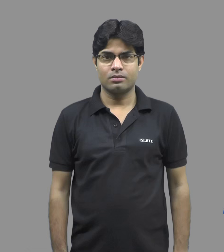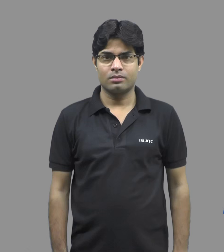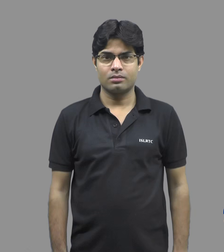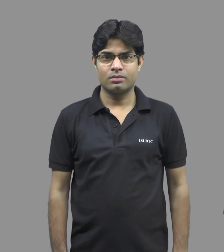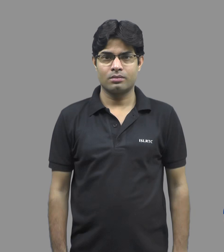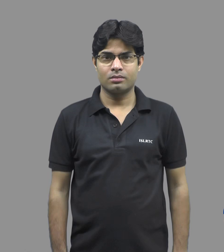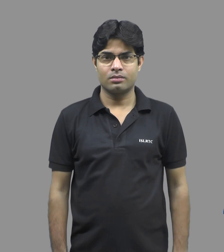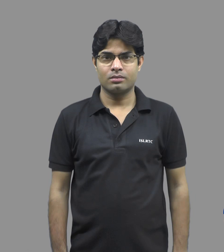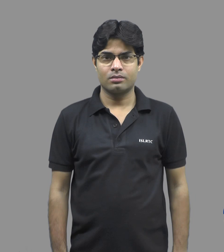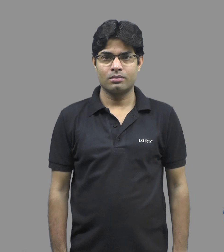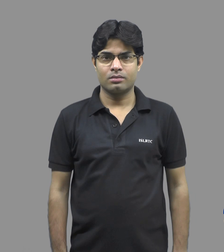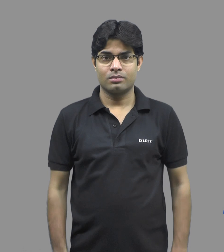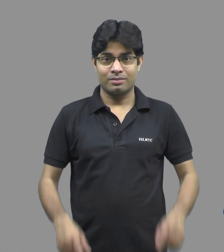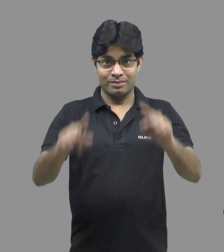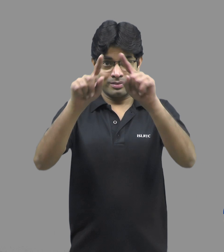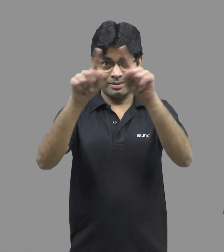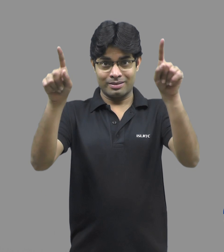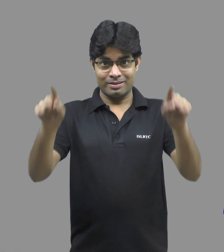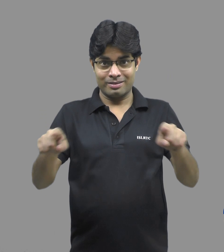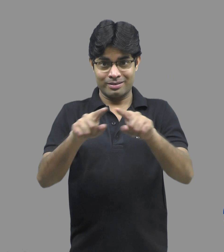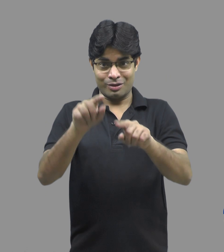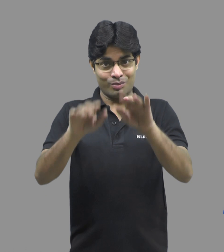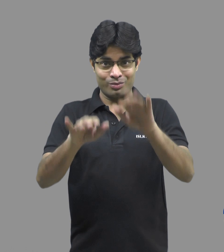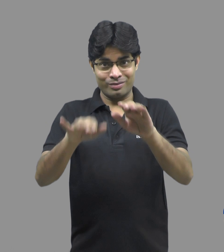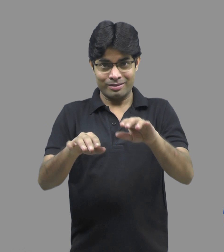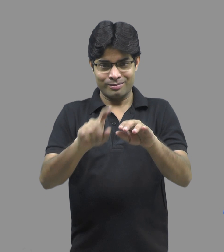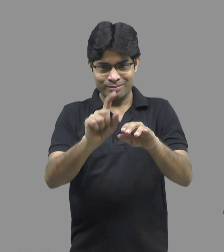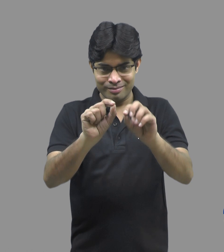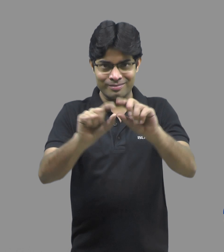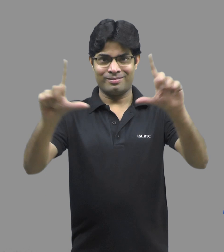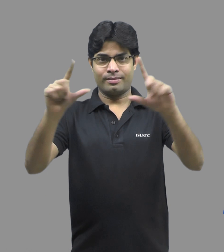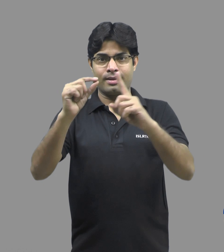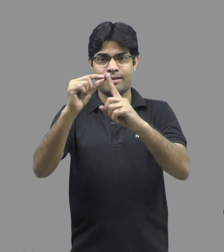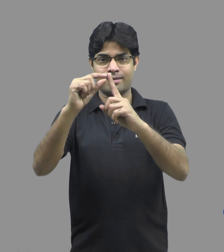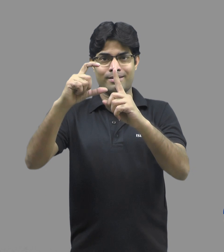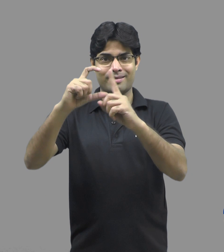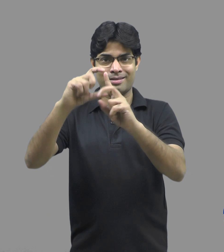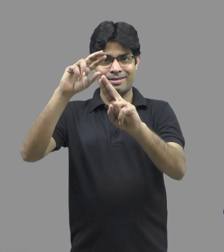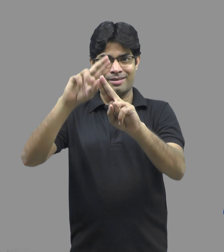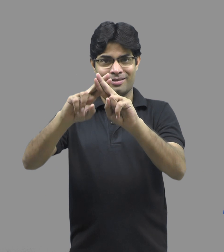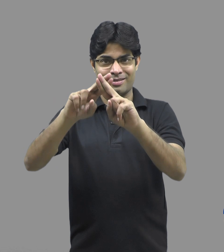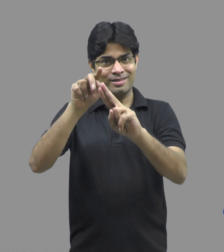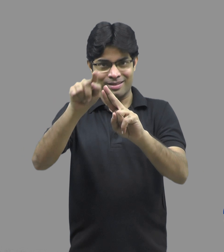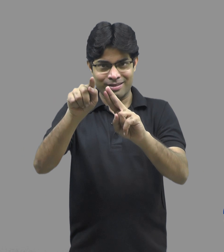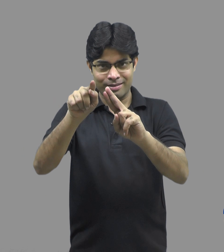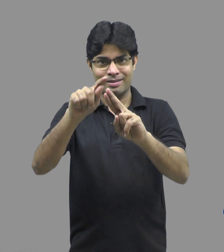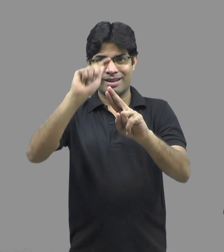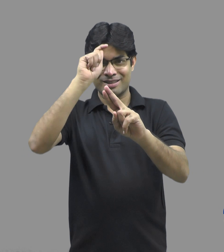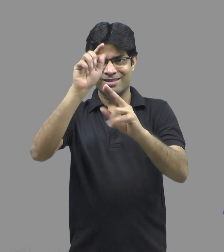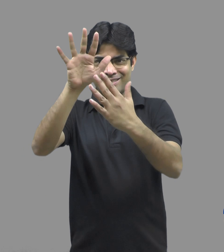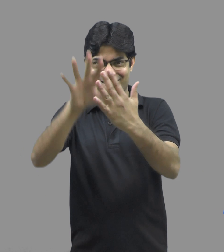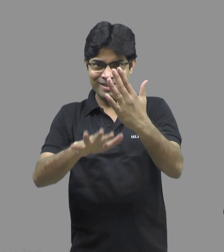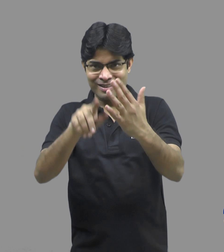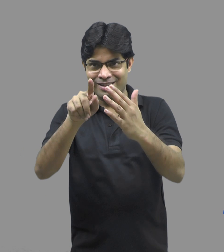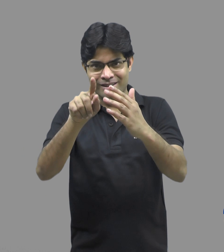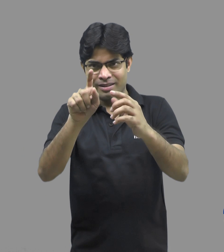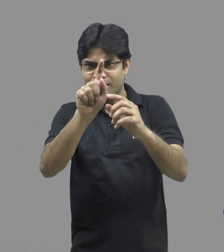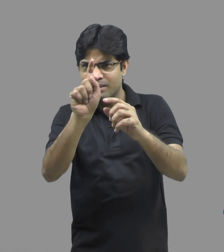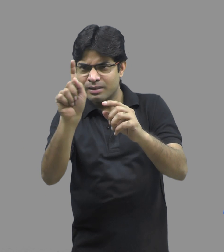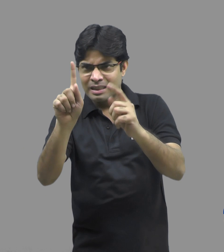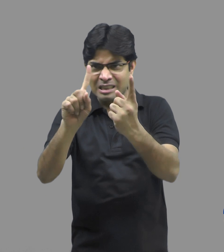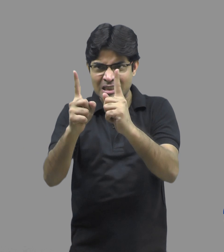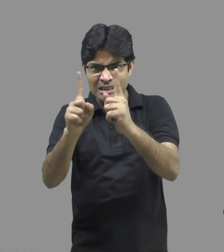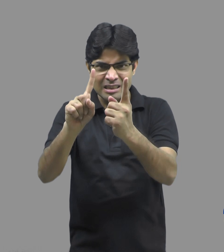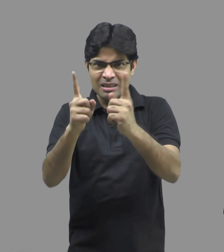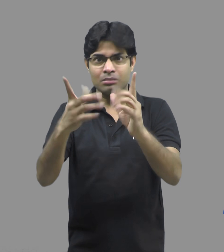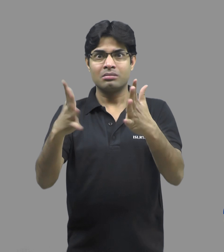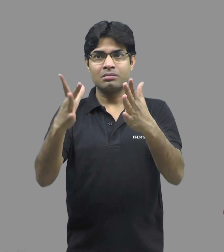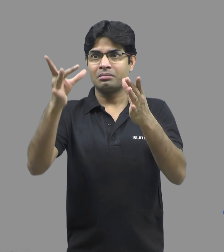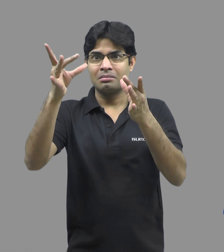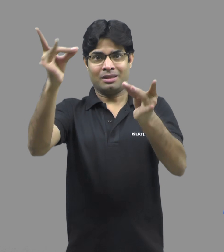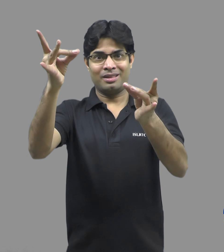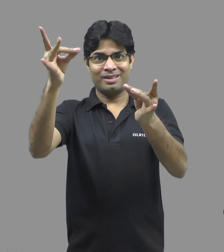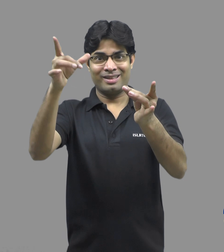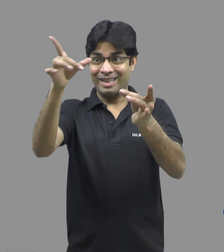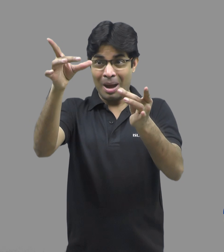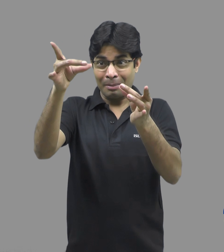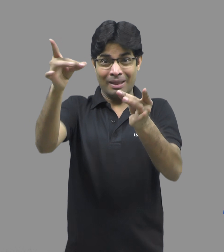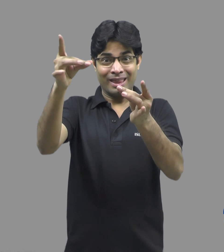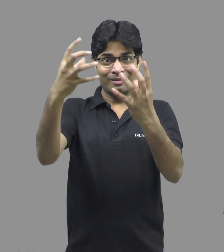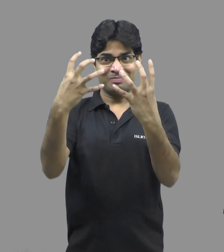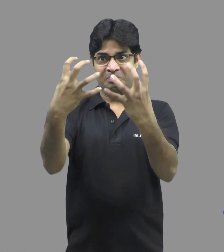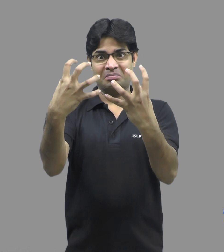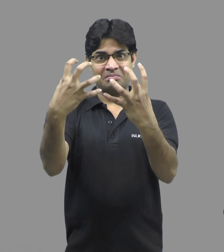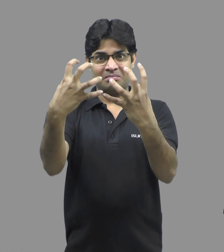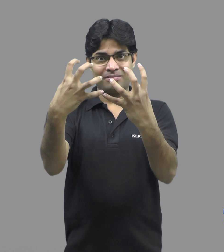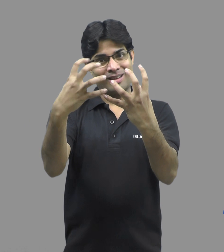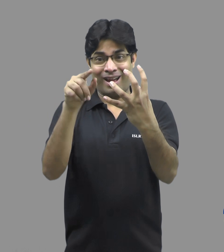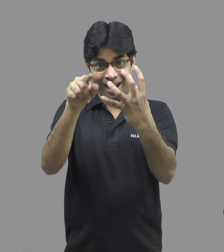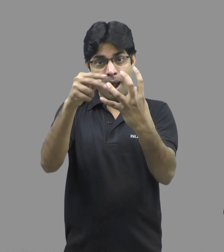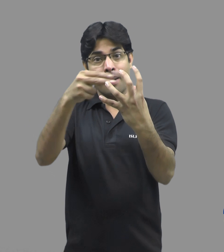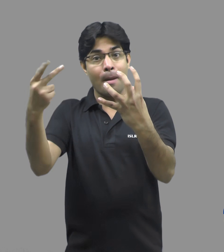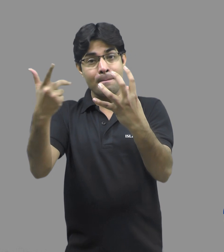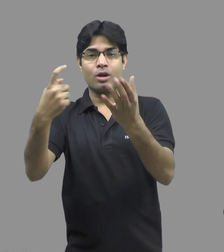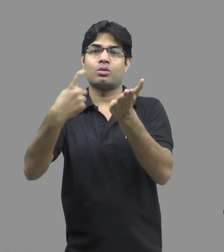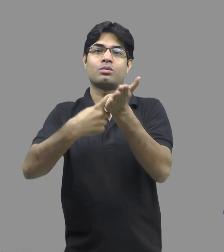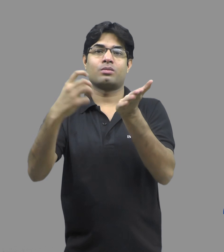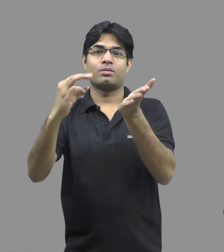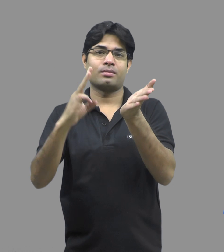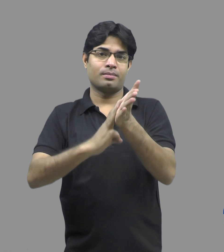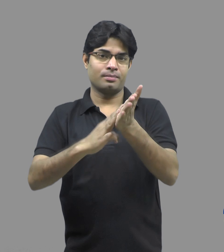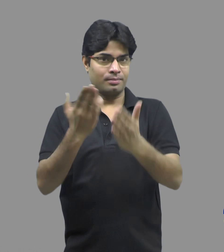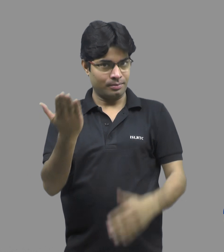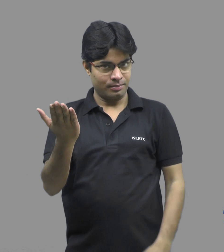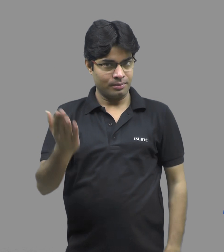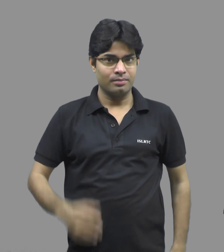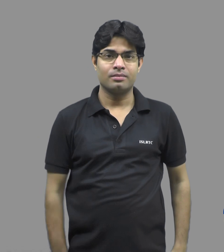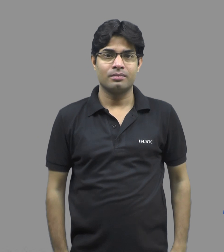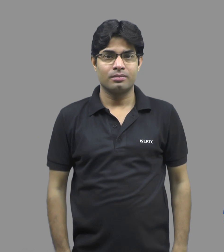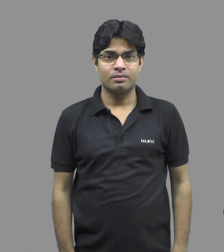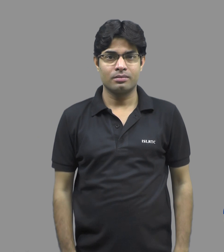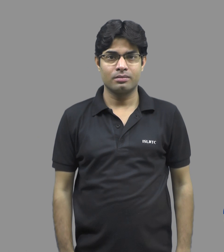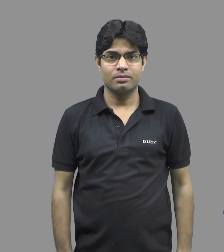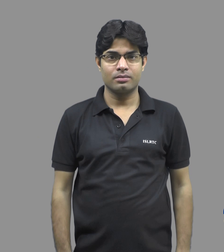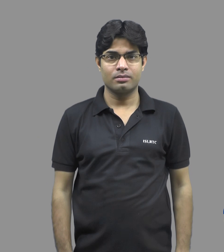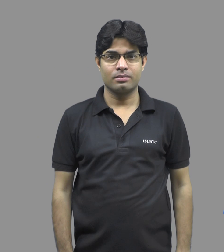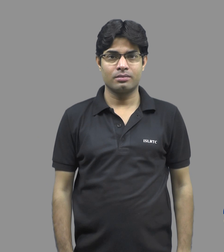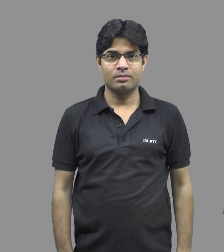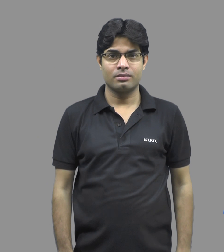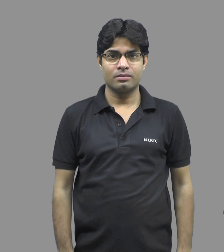Rom